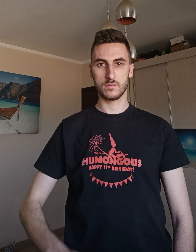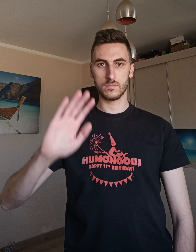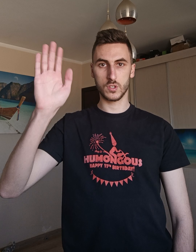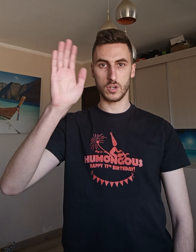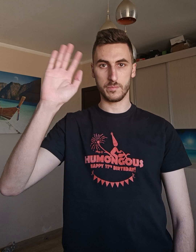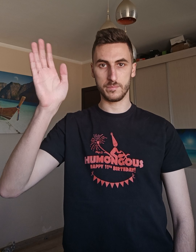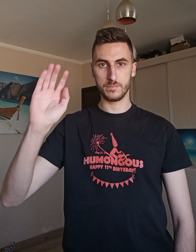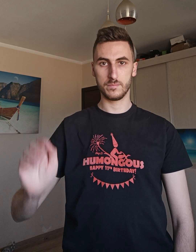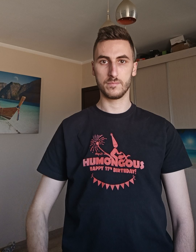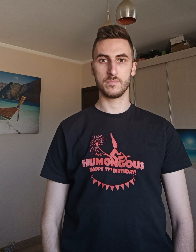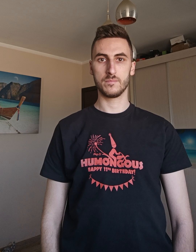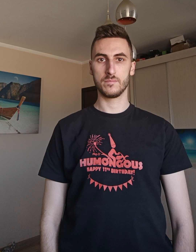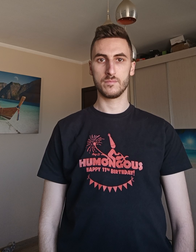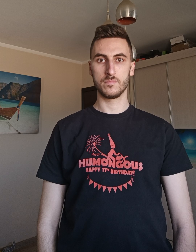שלום